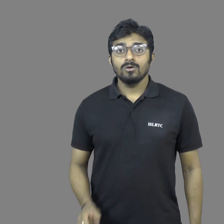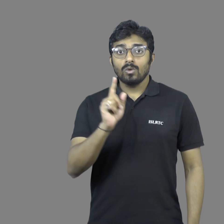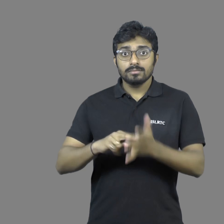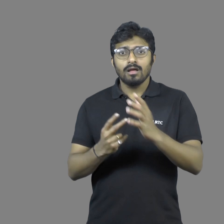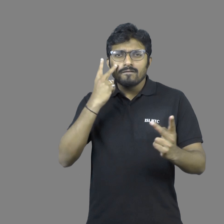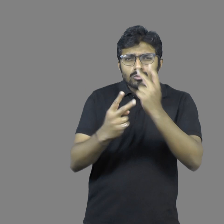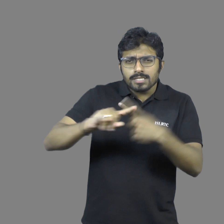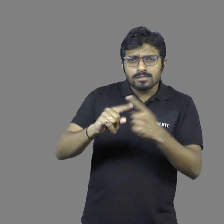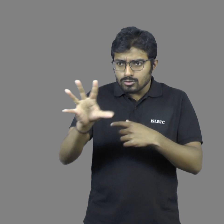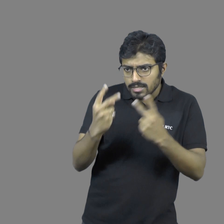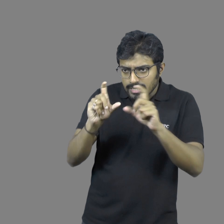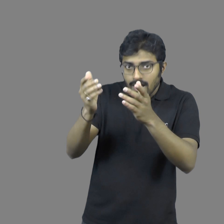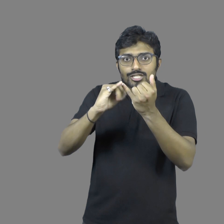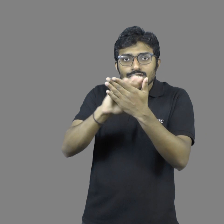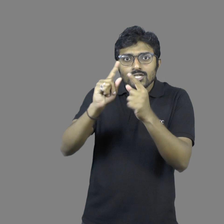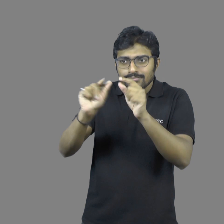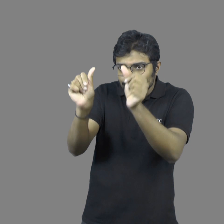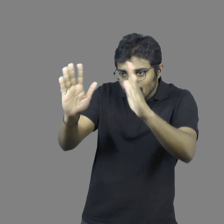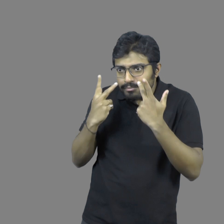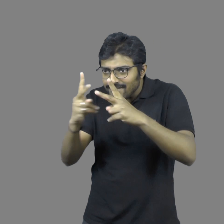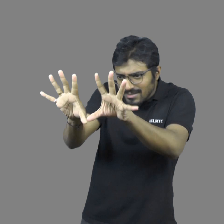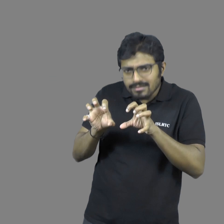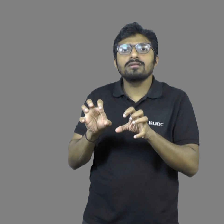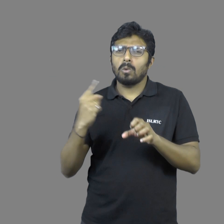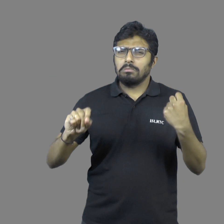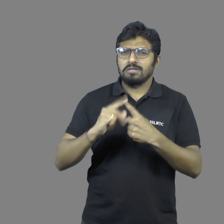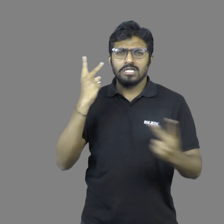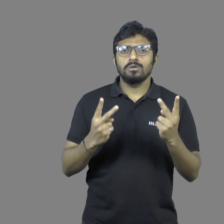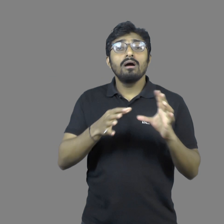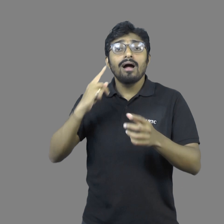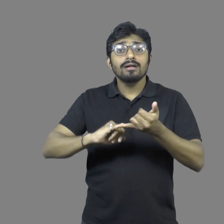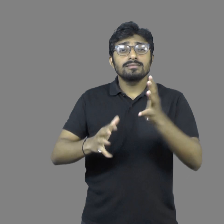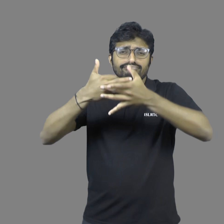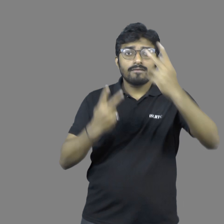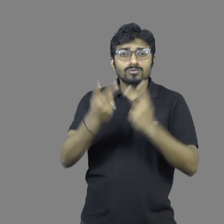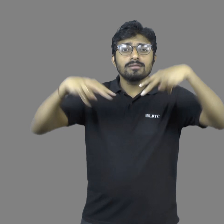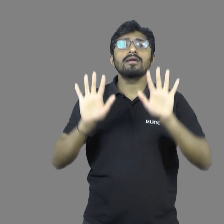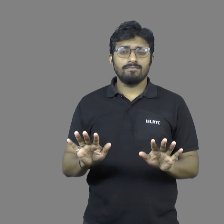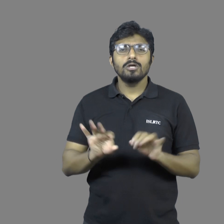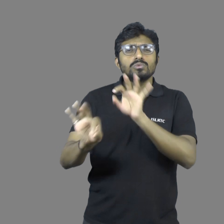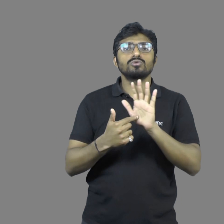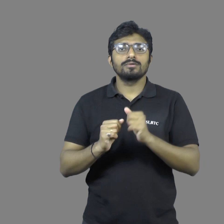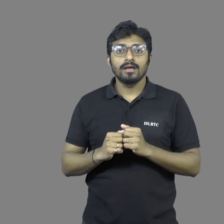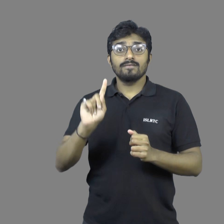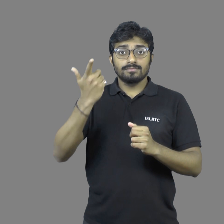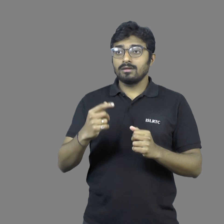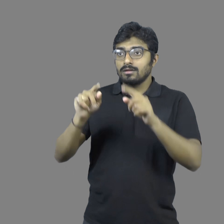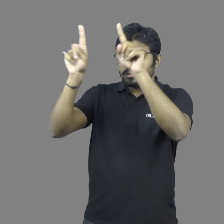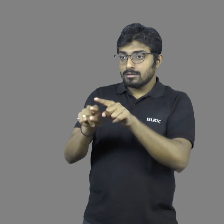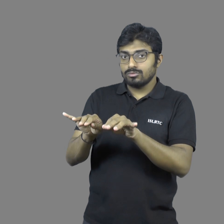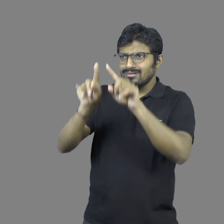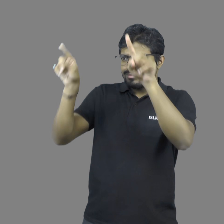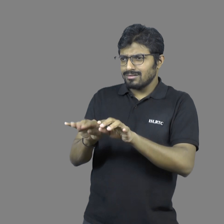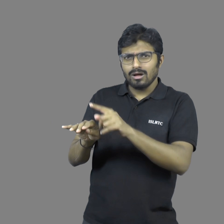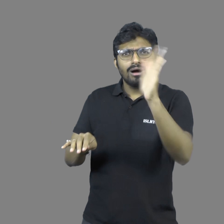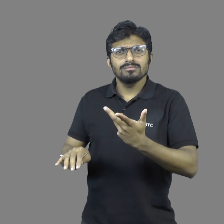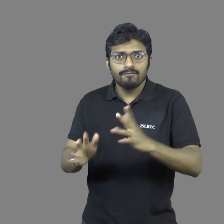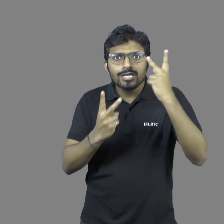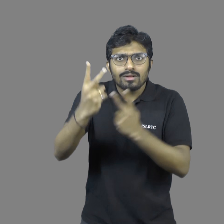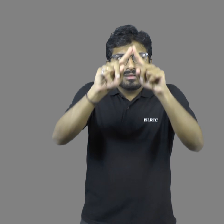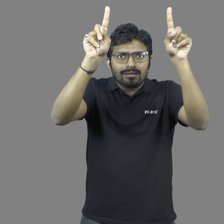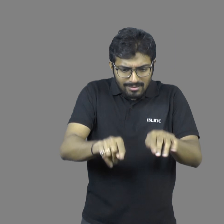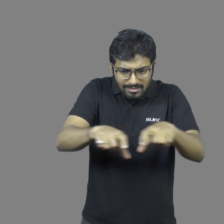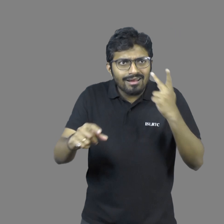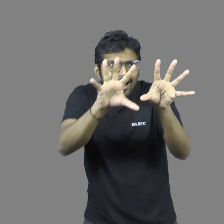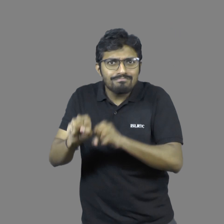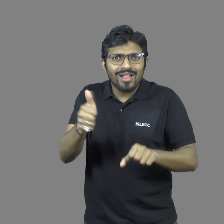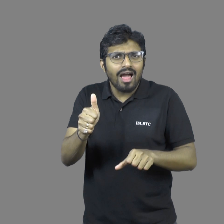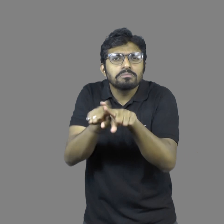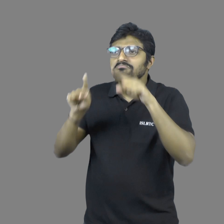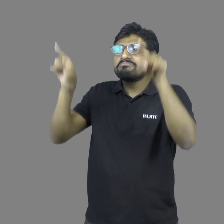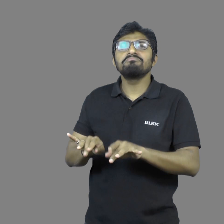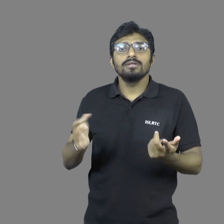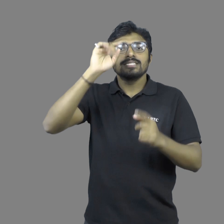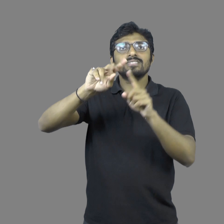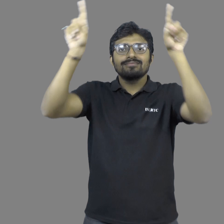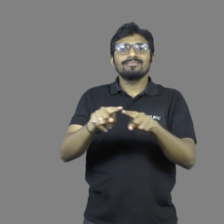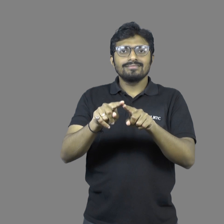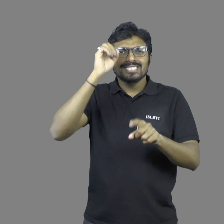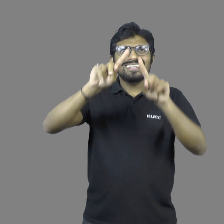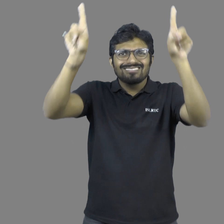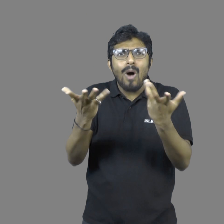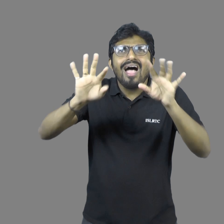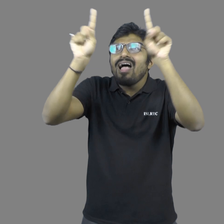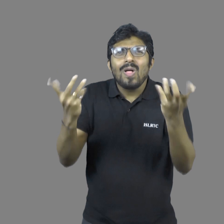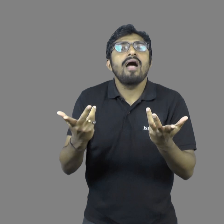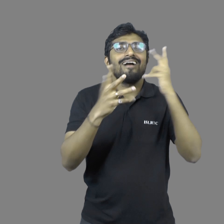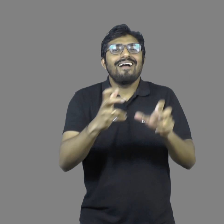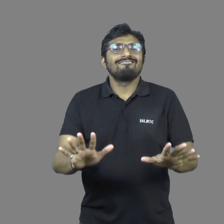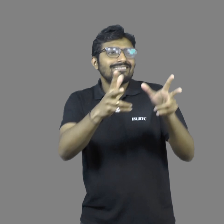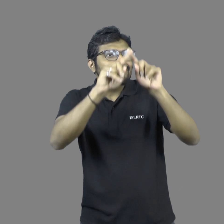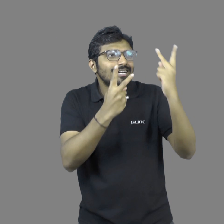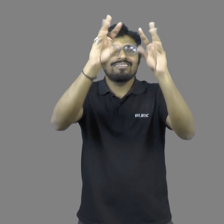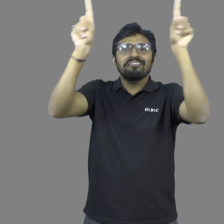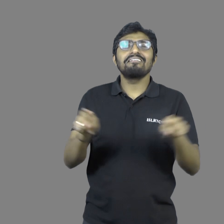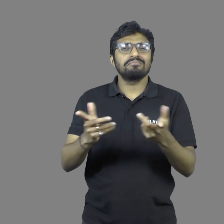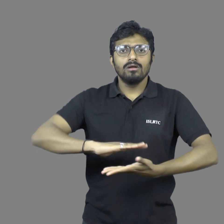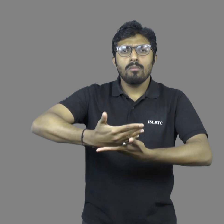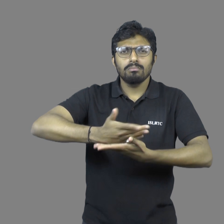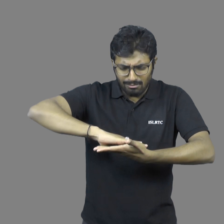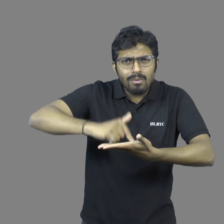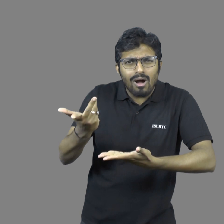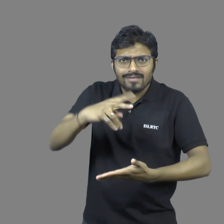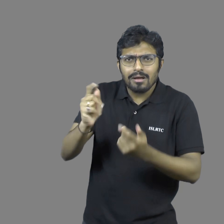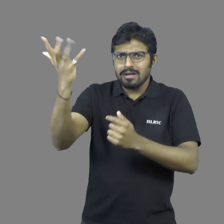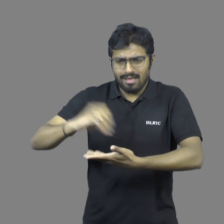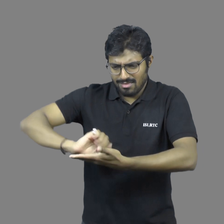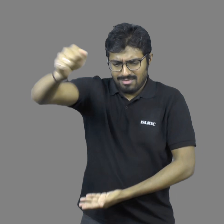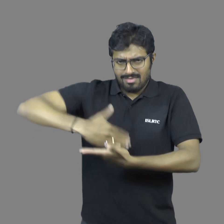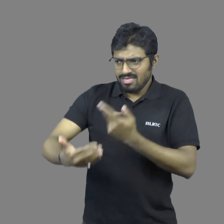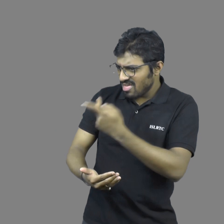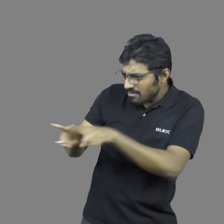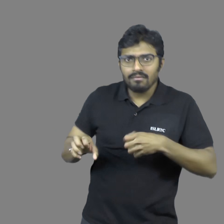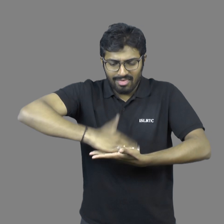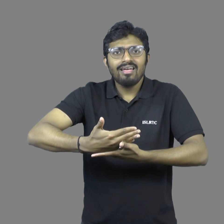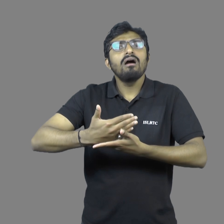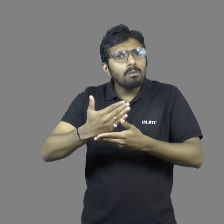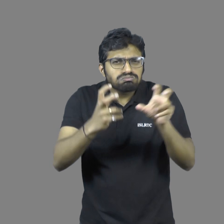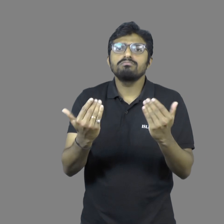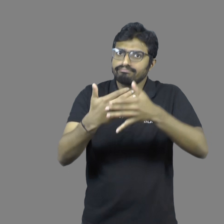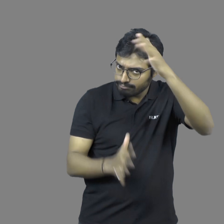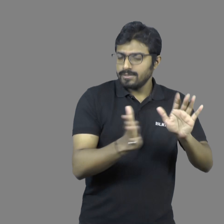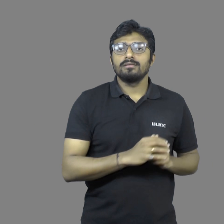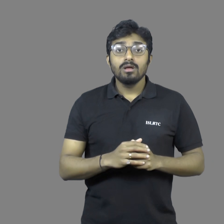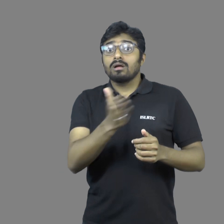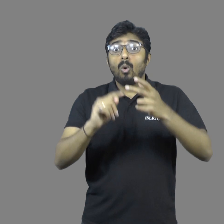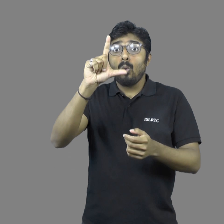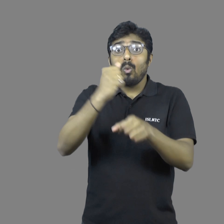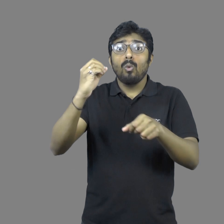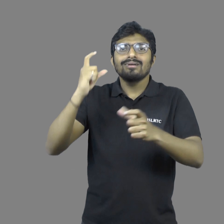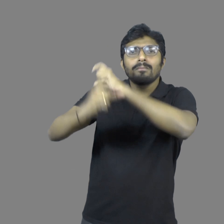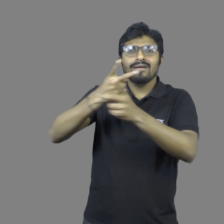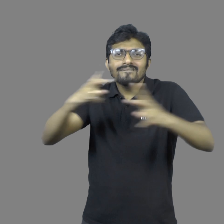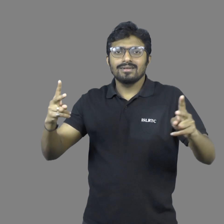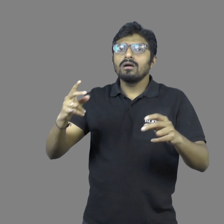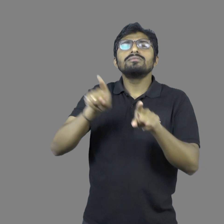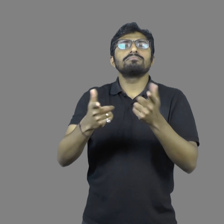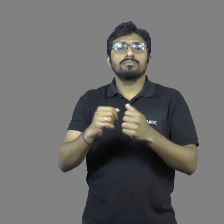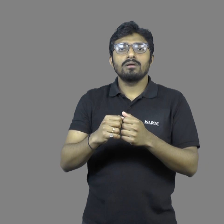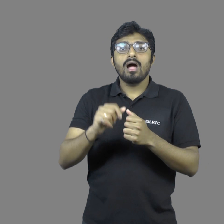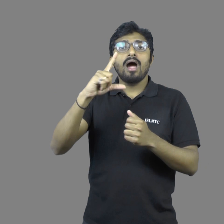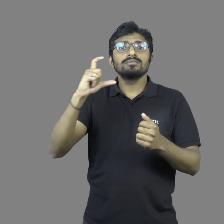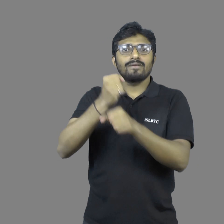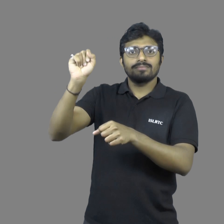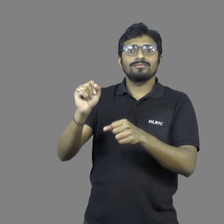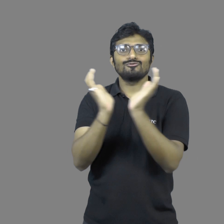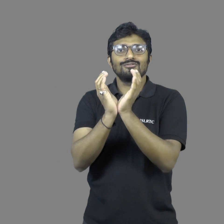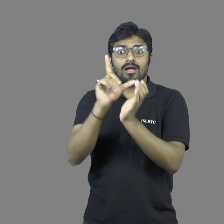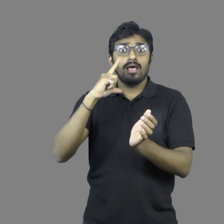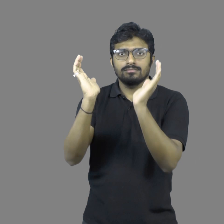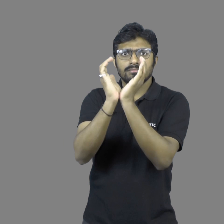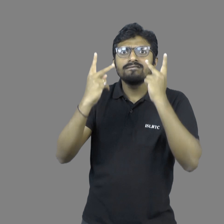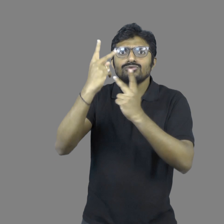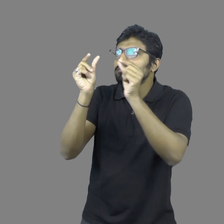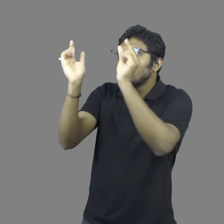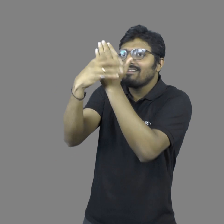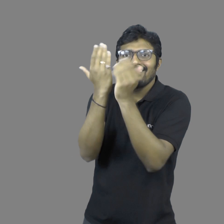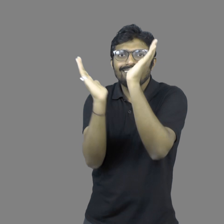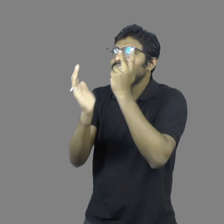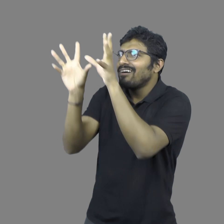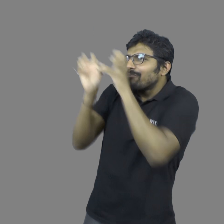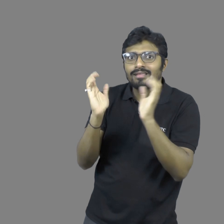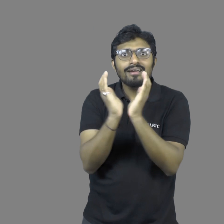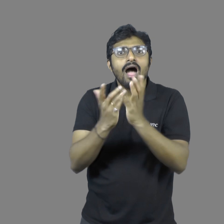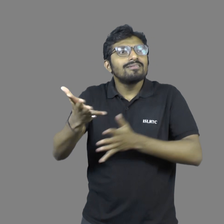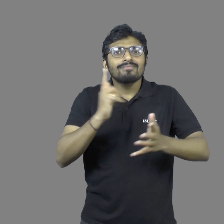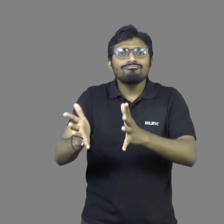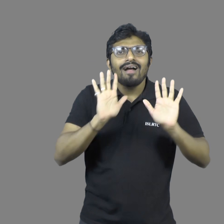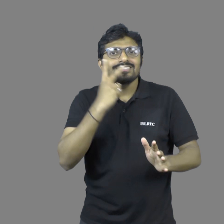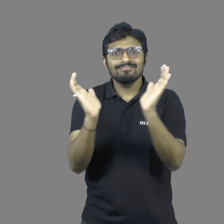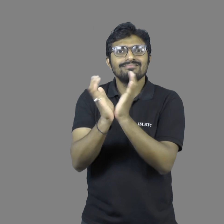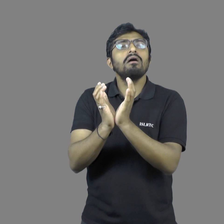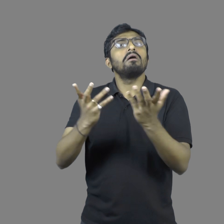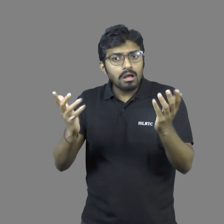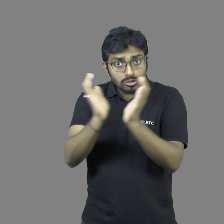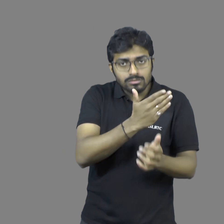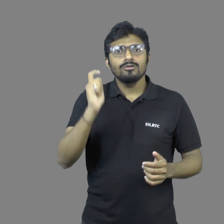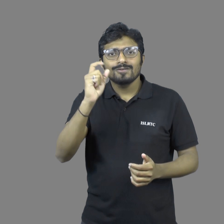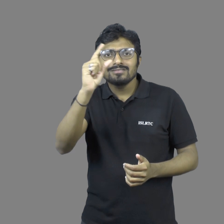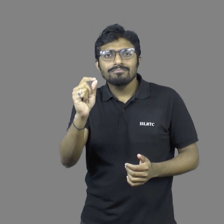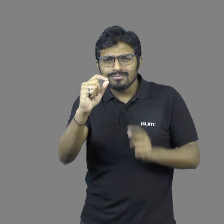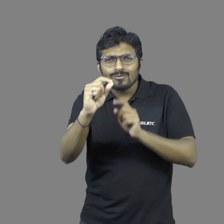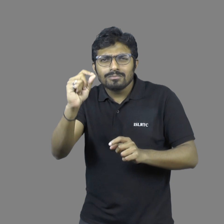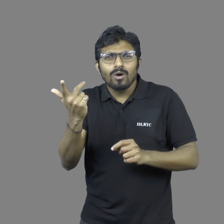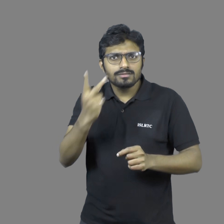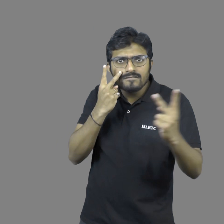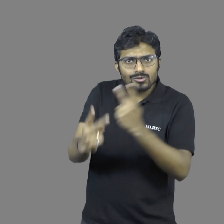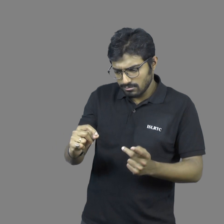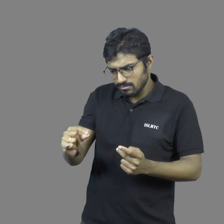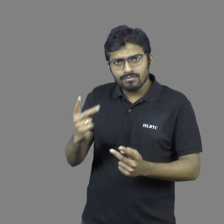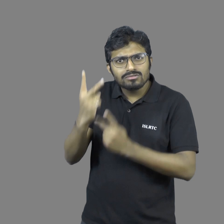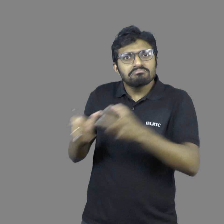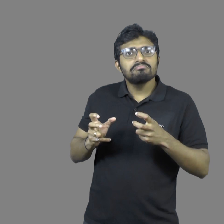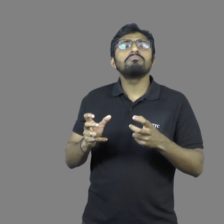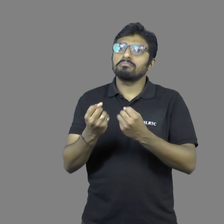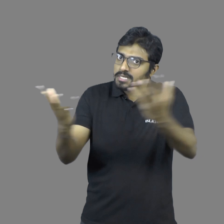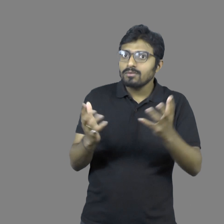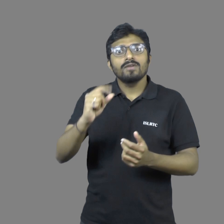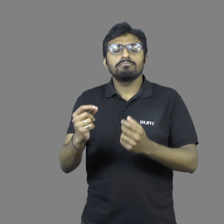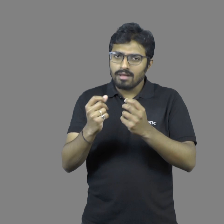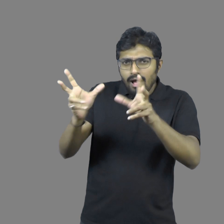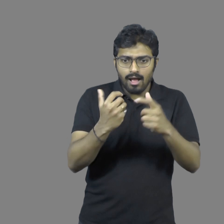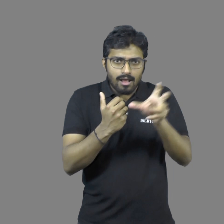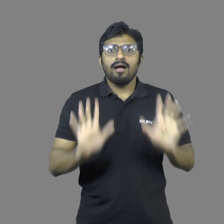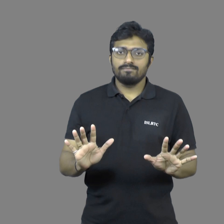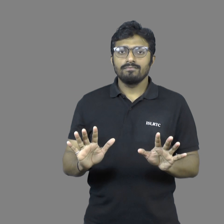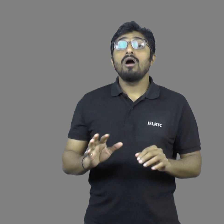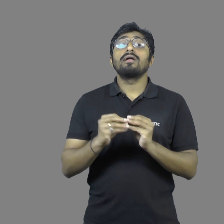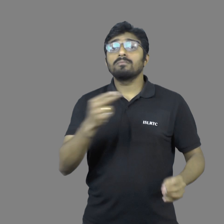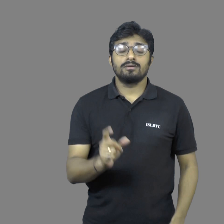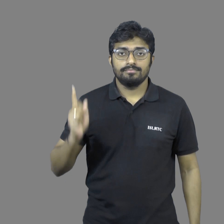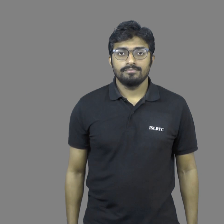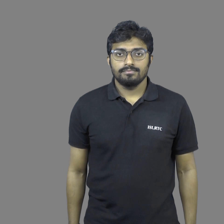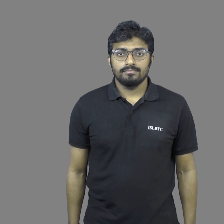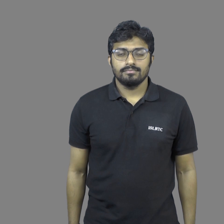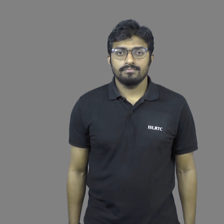Iconicity